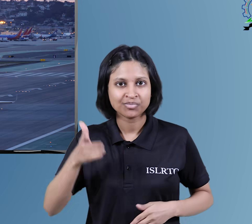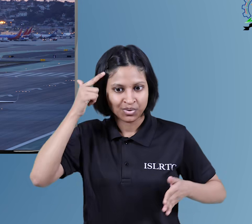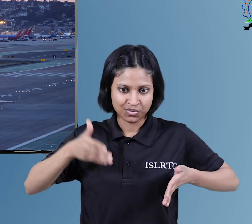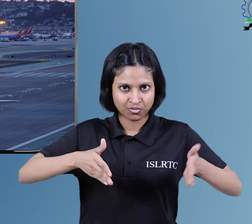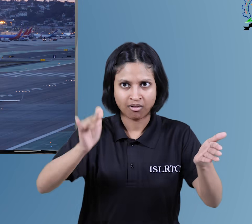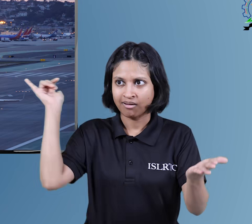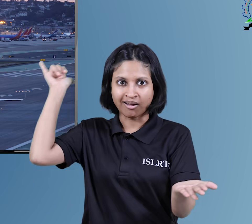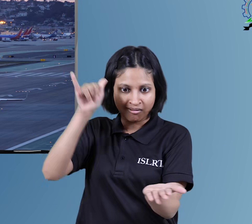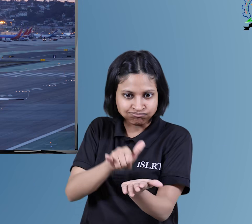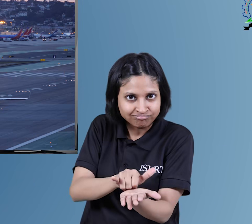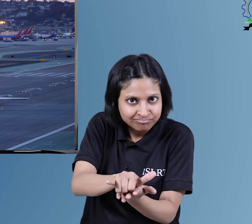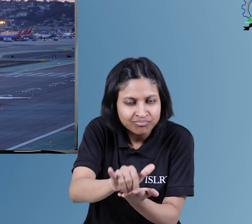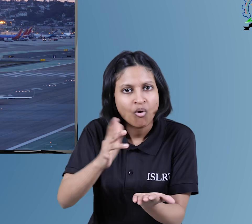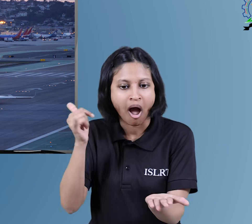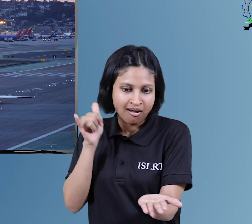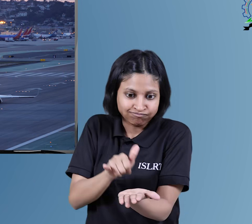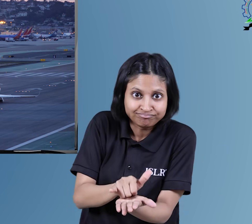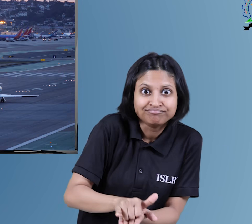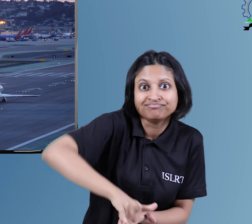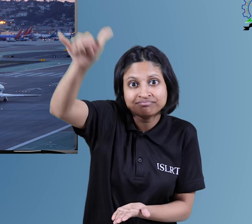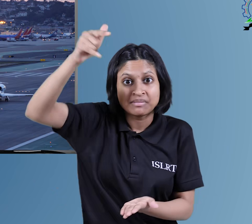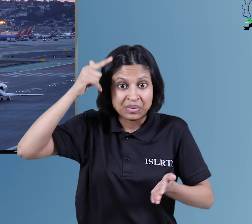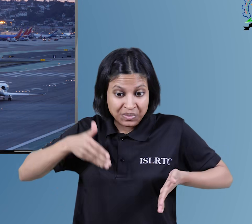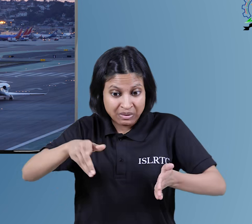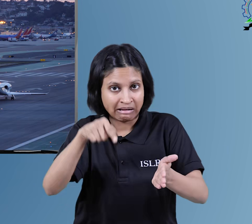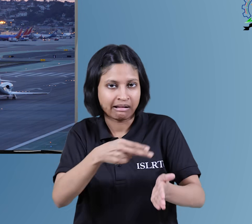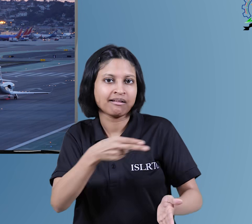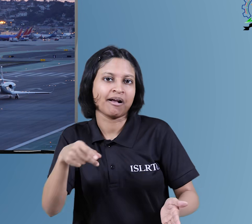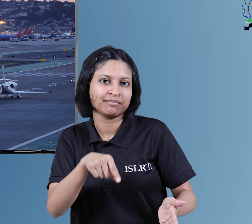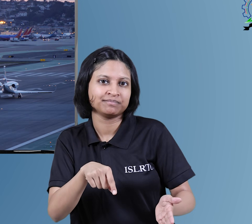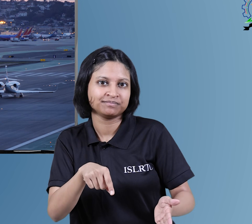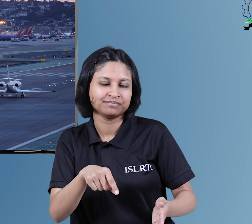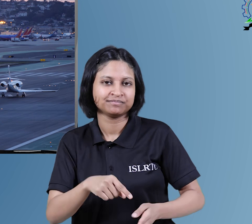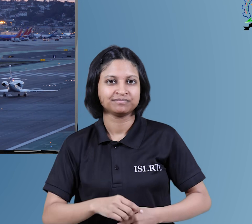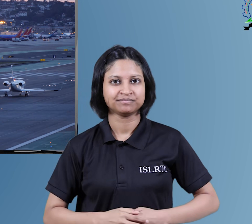A strip of land where aircraft land and takeoff.